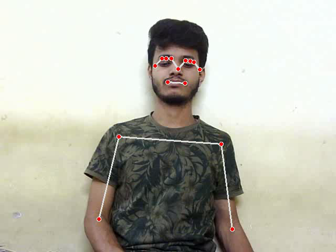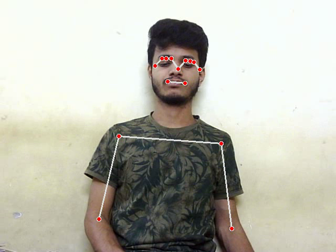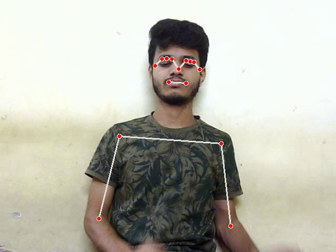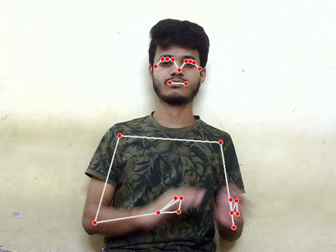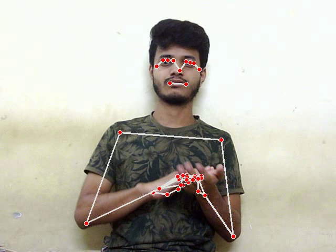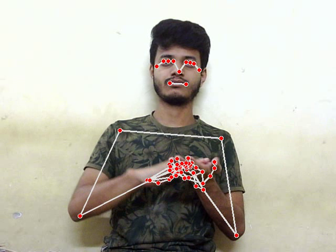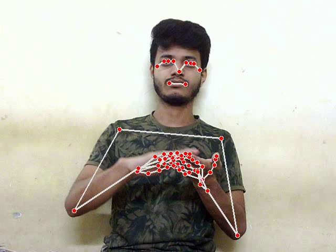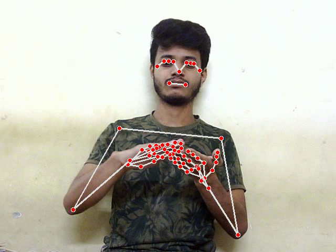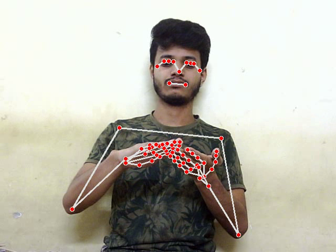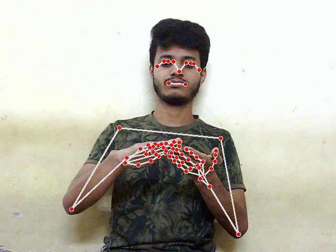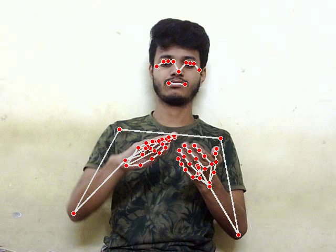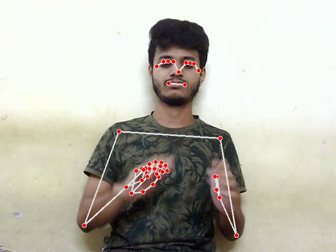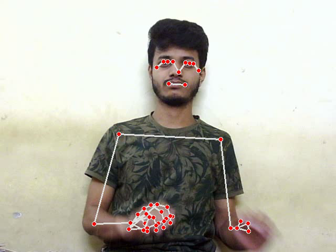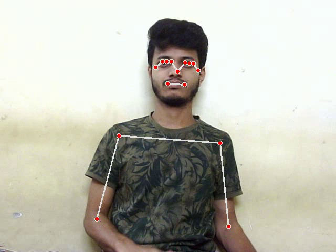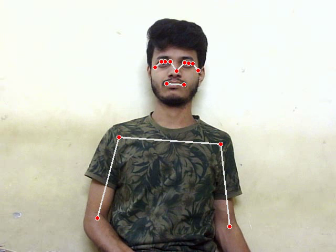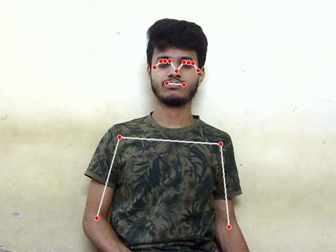nice